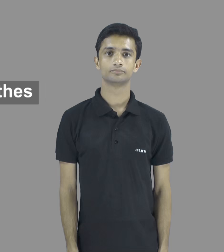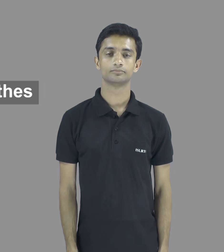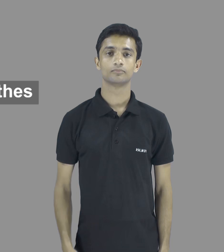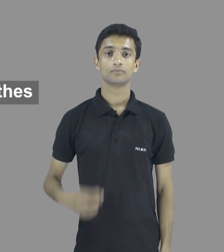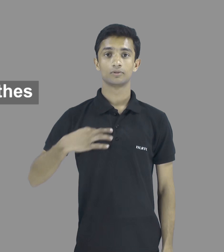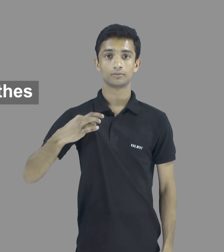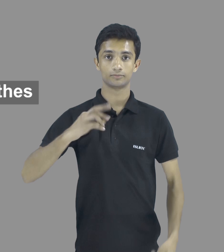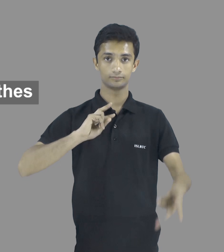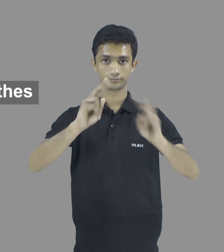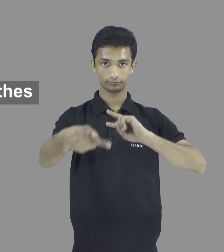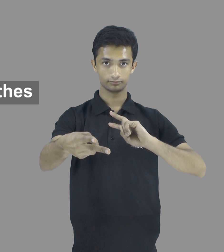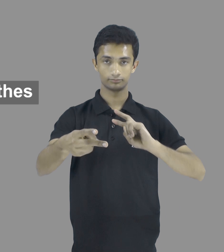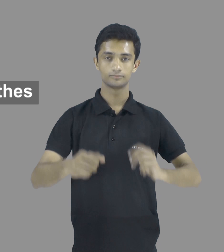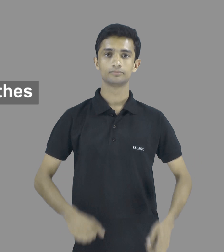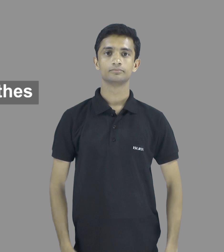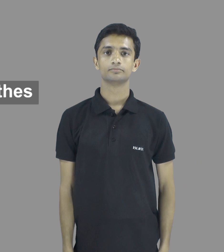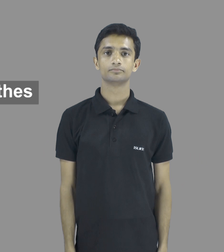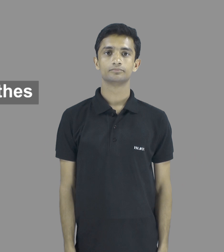Change Clothes